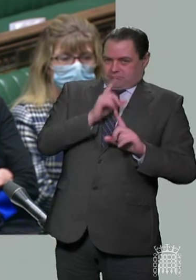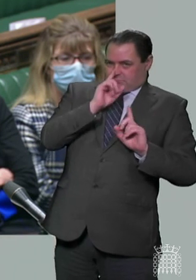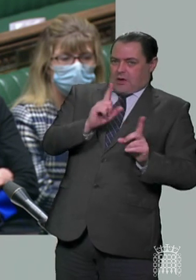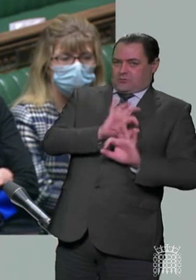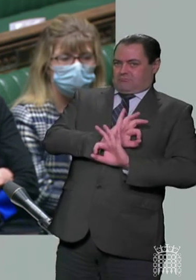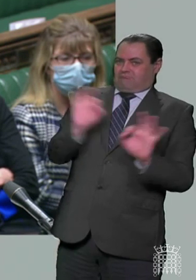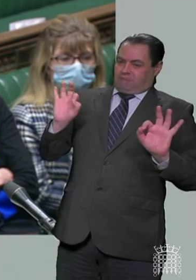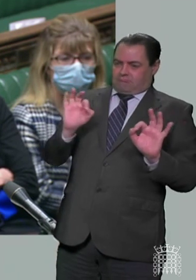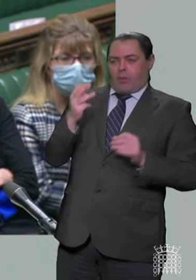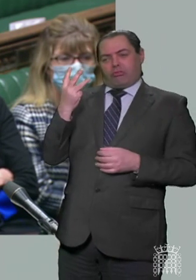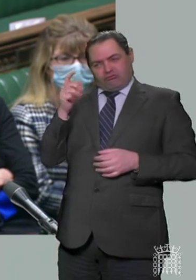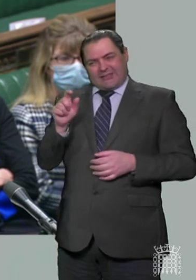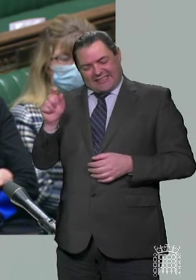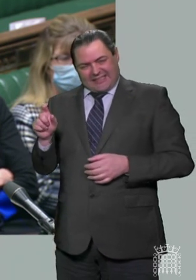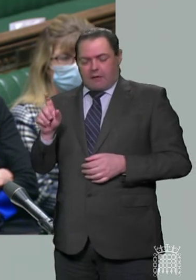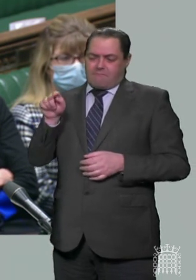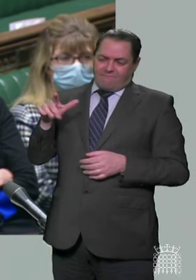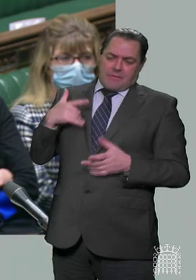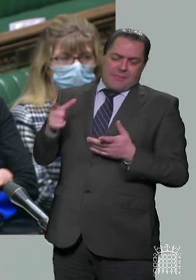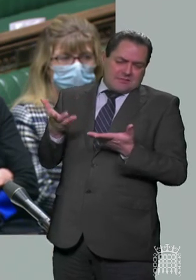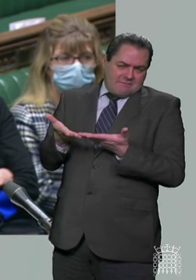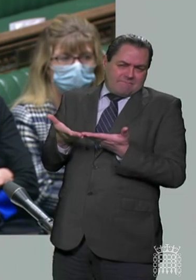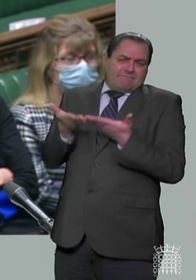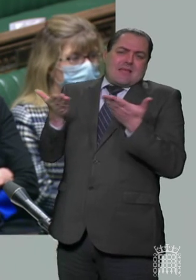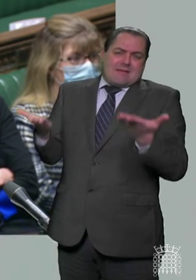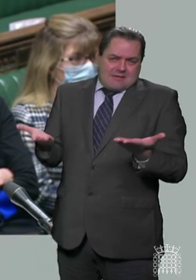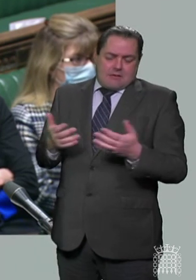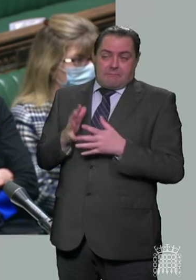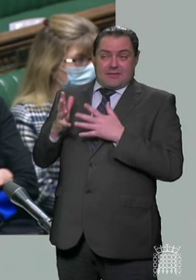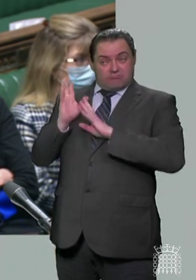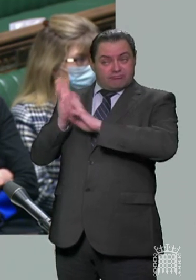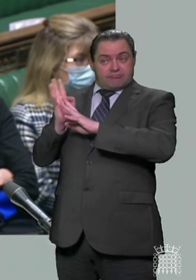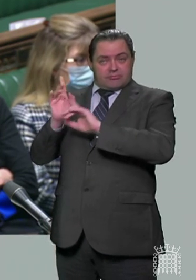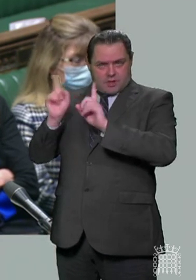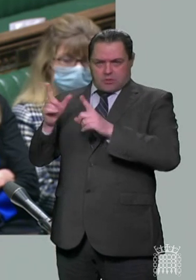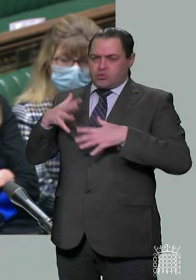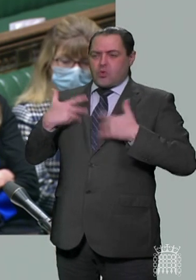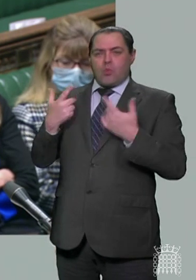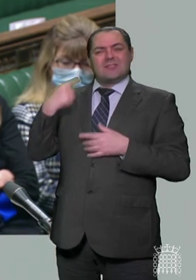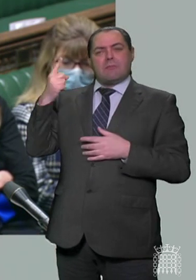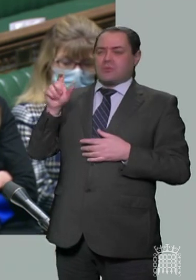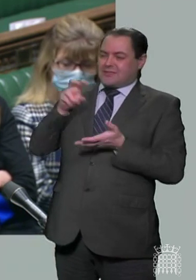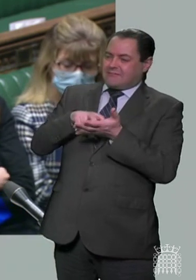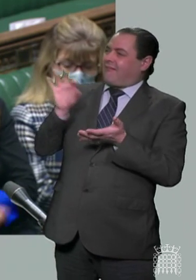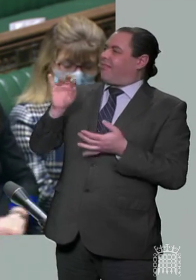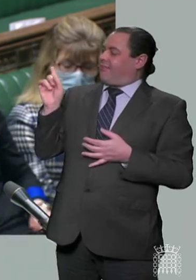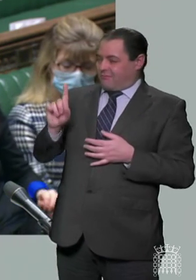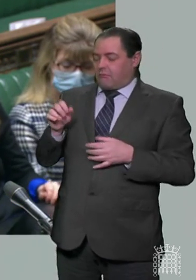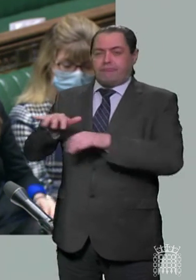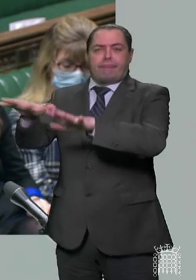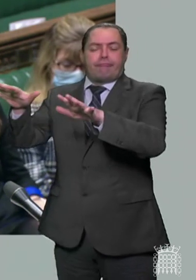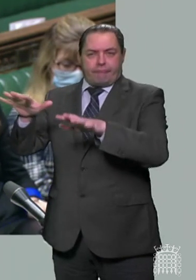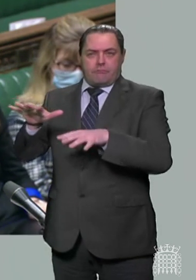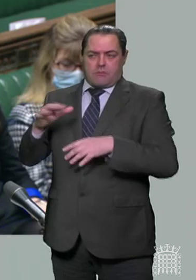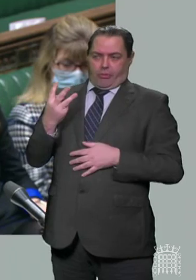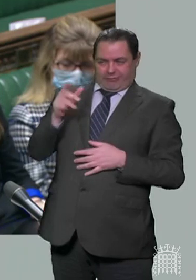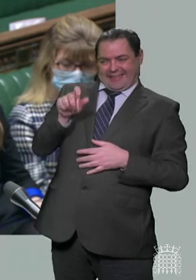We want to continue with a balanced and proportionate approach that does not allow the disease to get back into care homes in the way that it did.